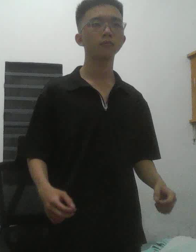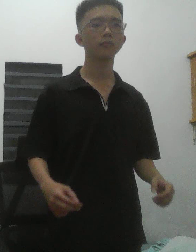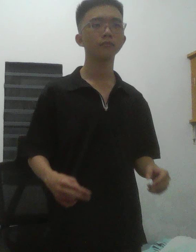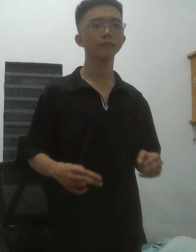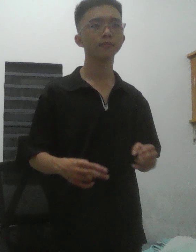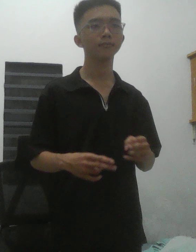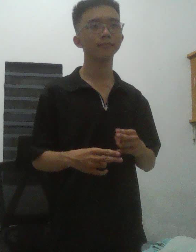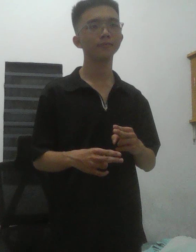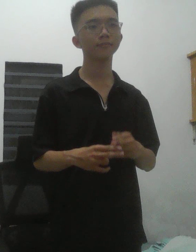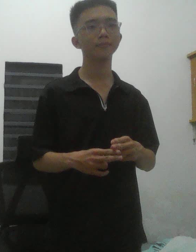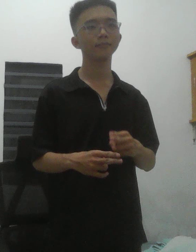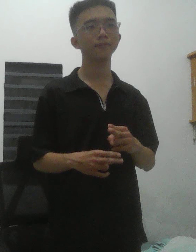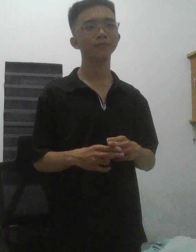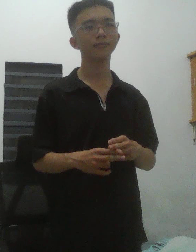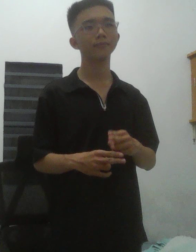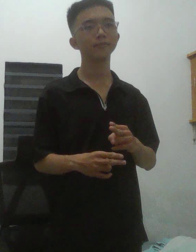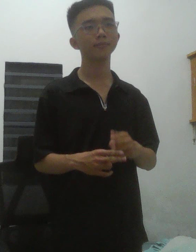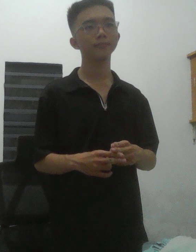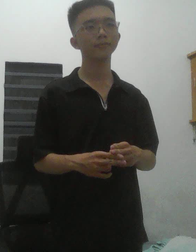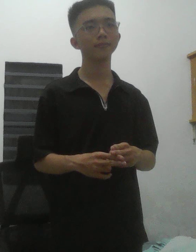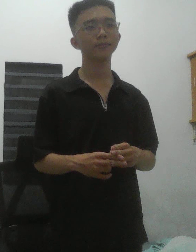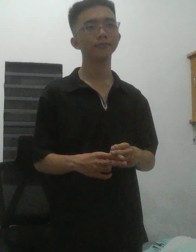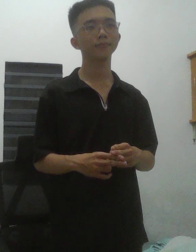ten